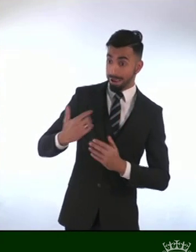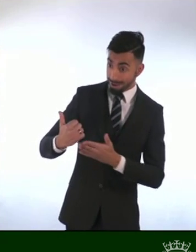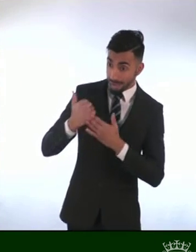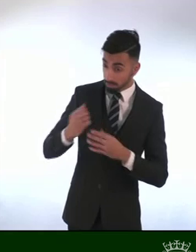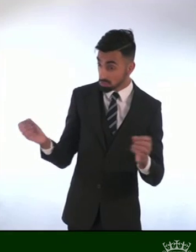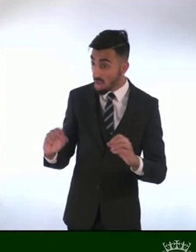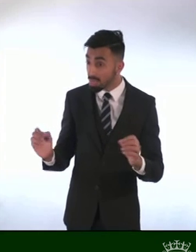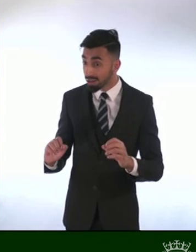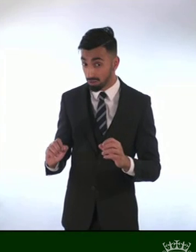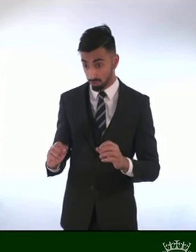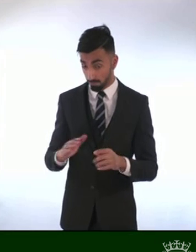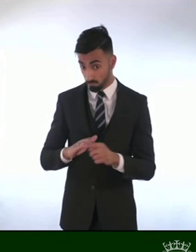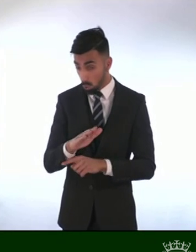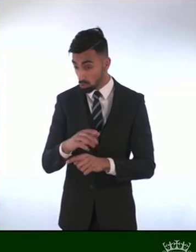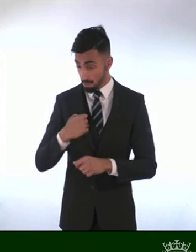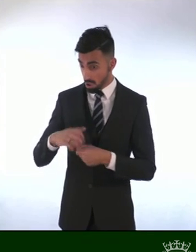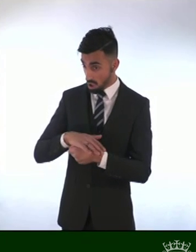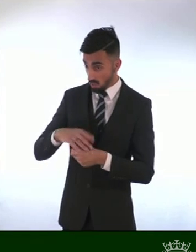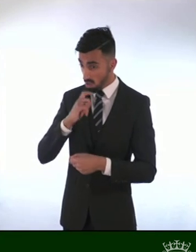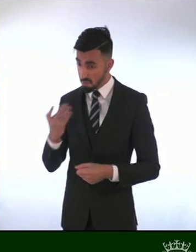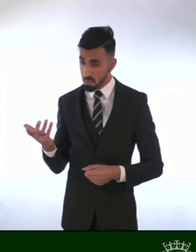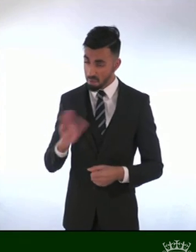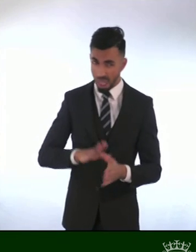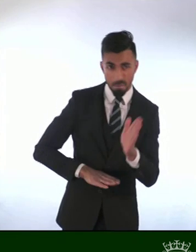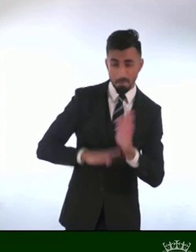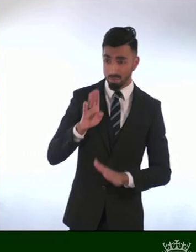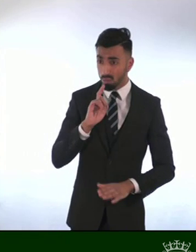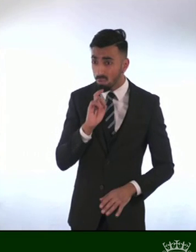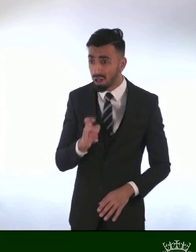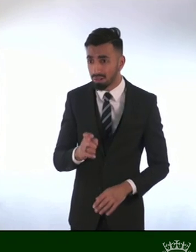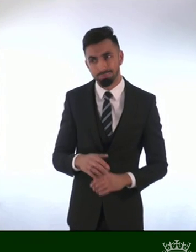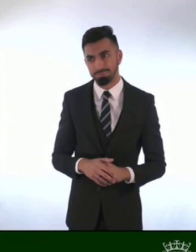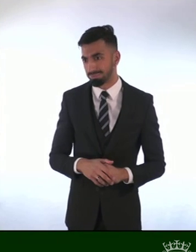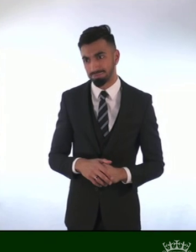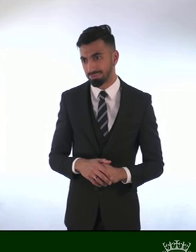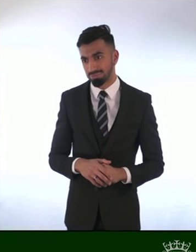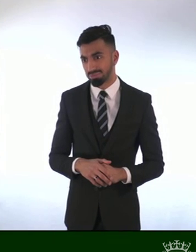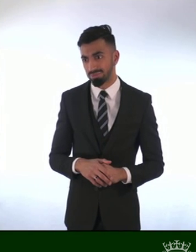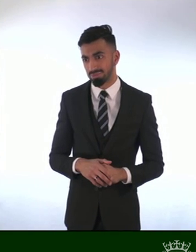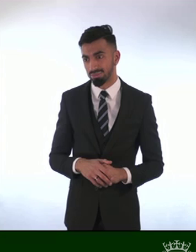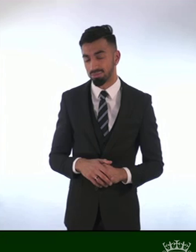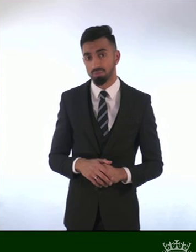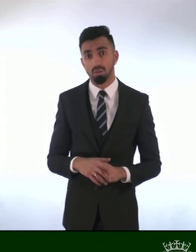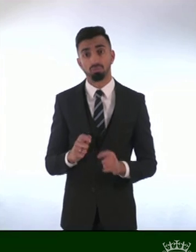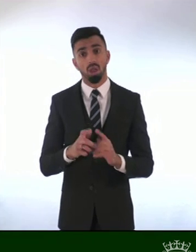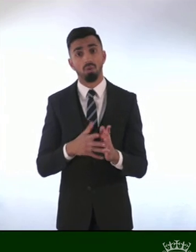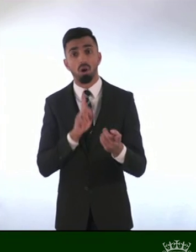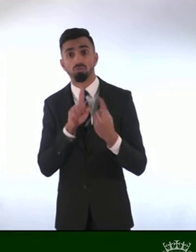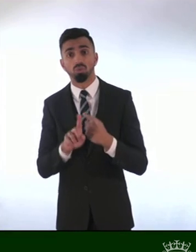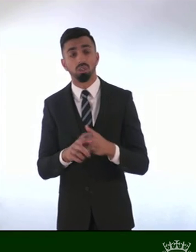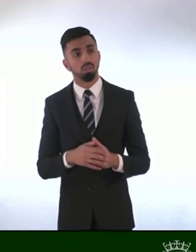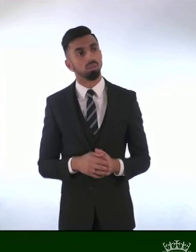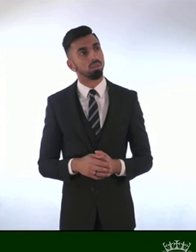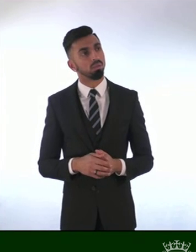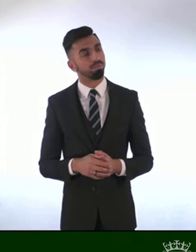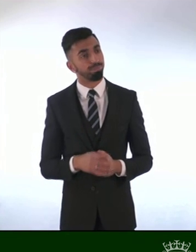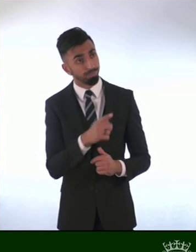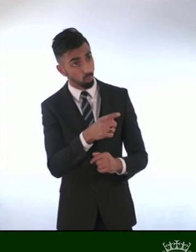The honourable Gentleman speaks powerfully and passionately and, in my view, wholly rightly for the people of the Rhondda.